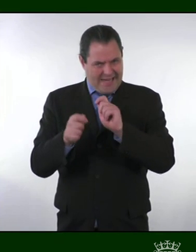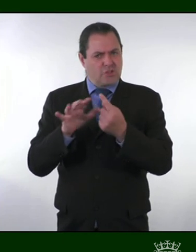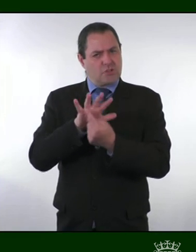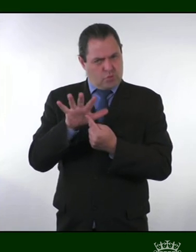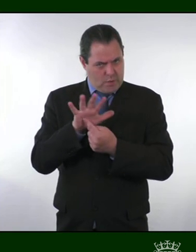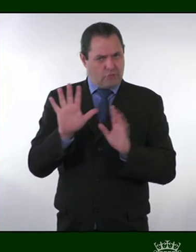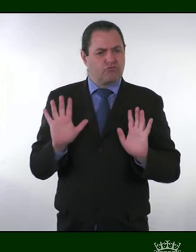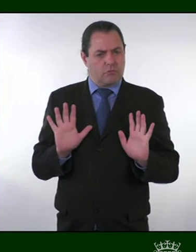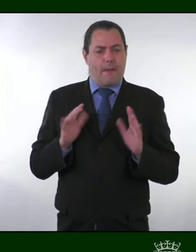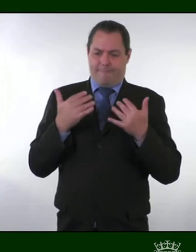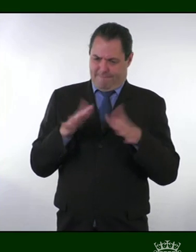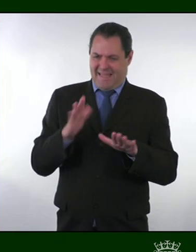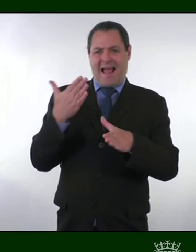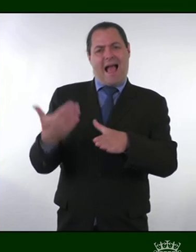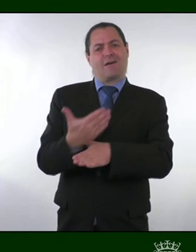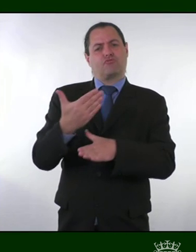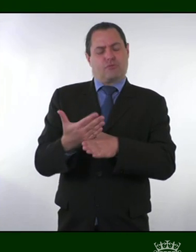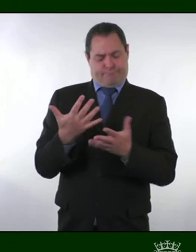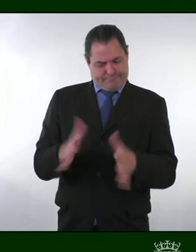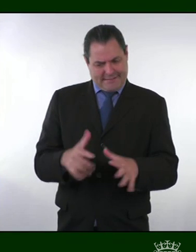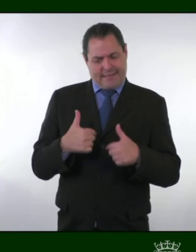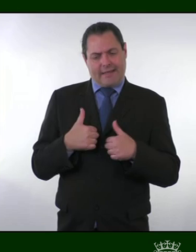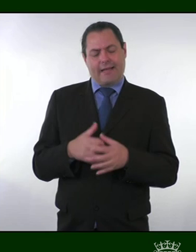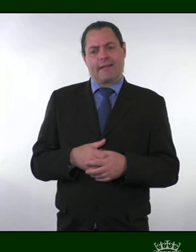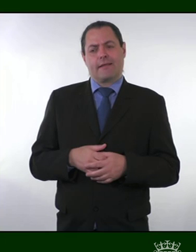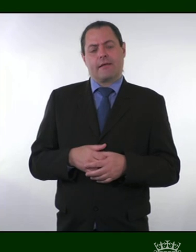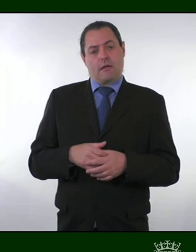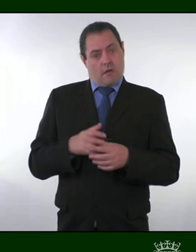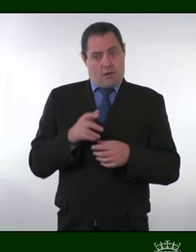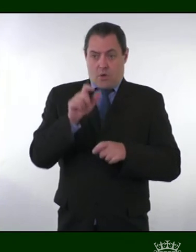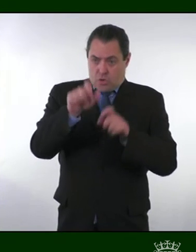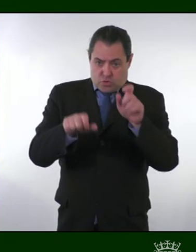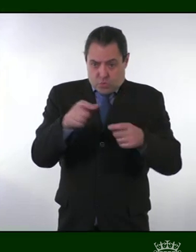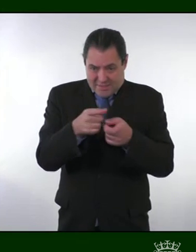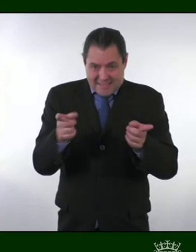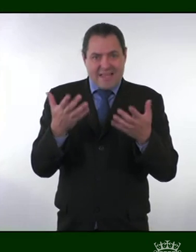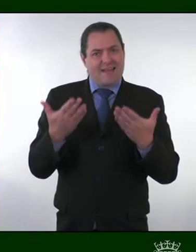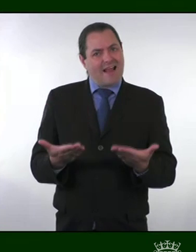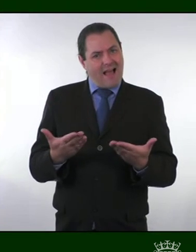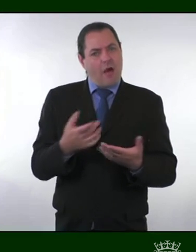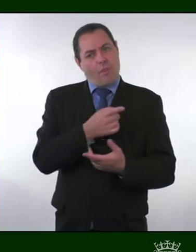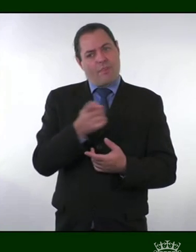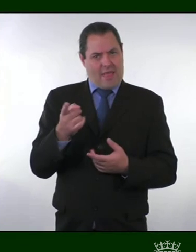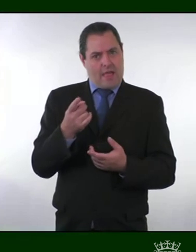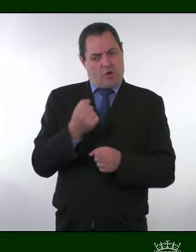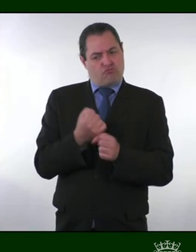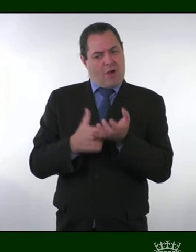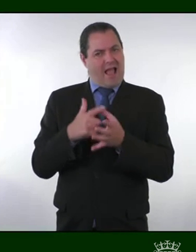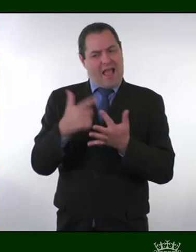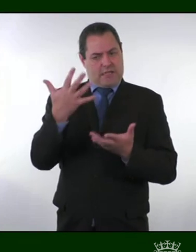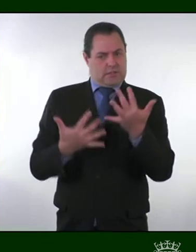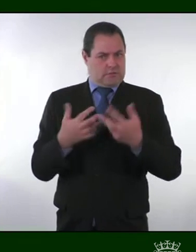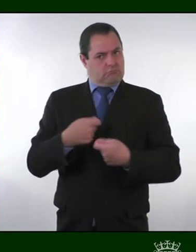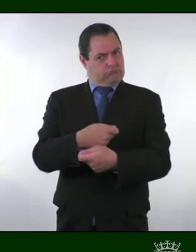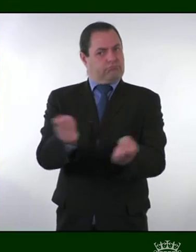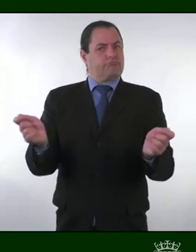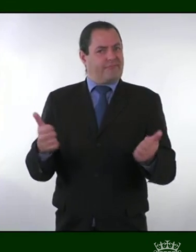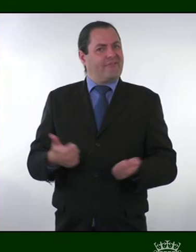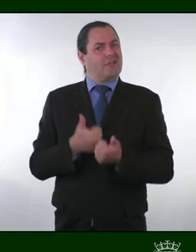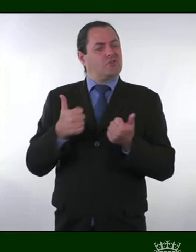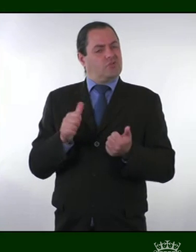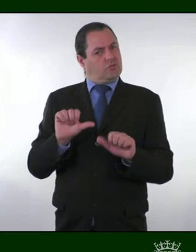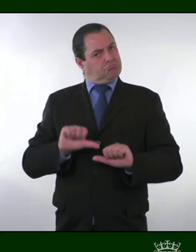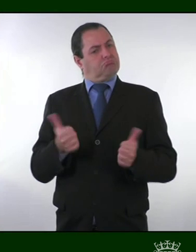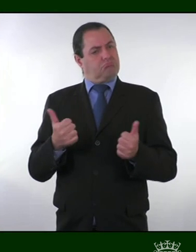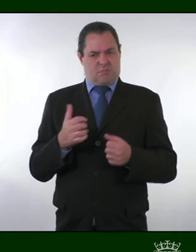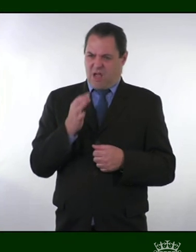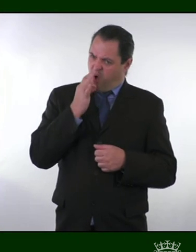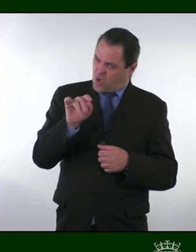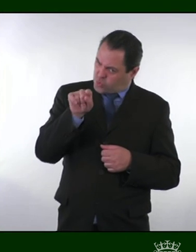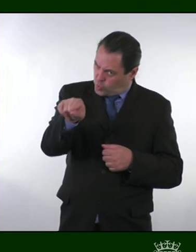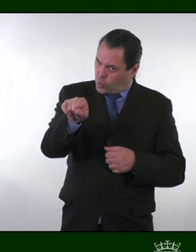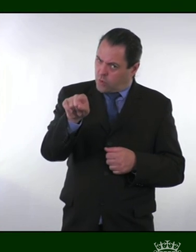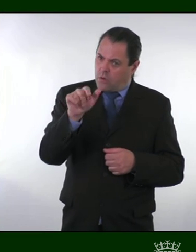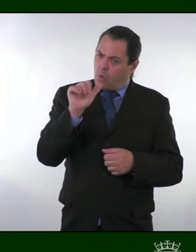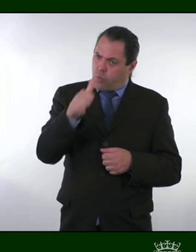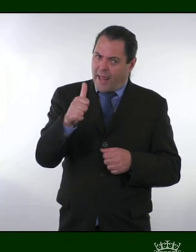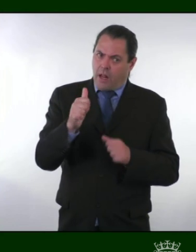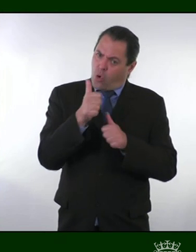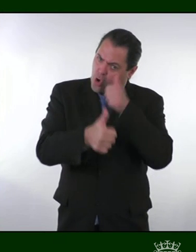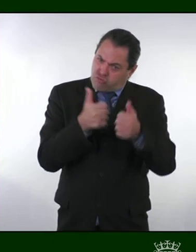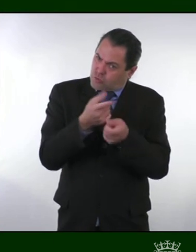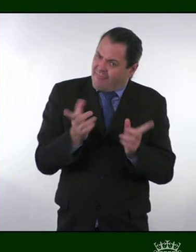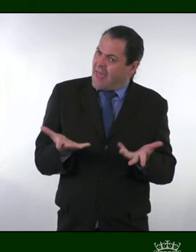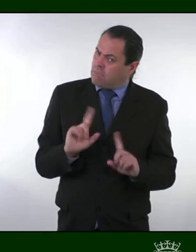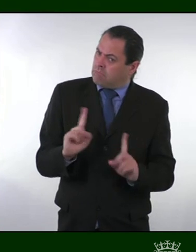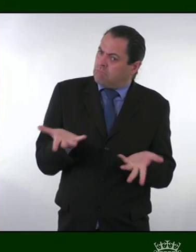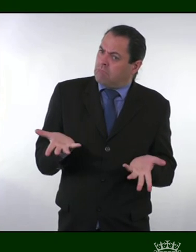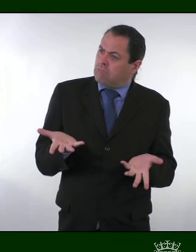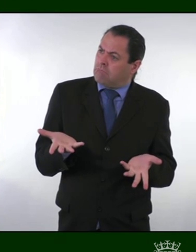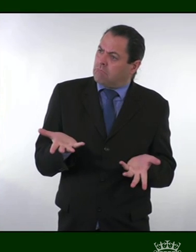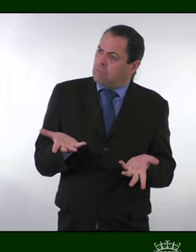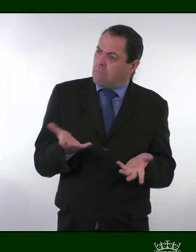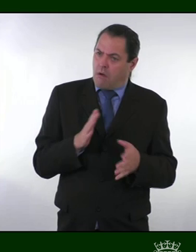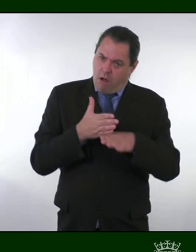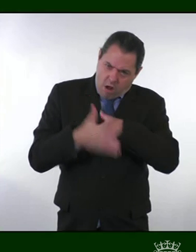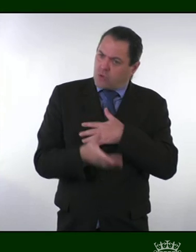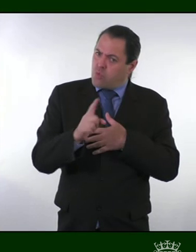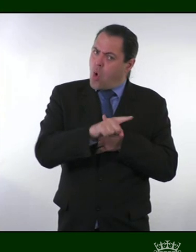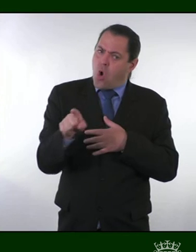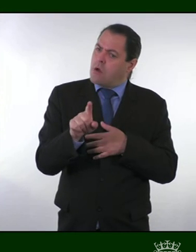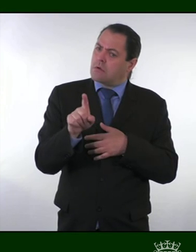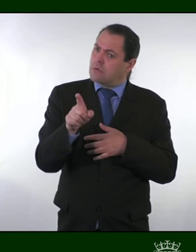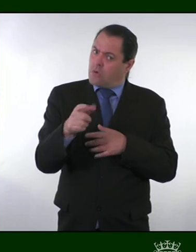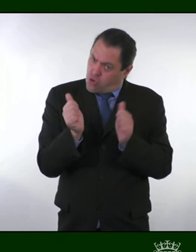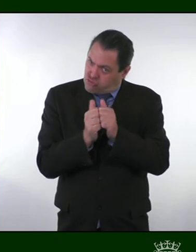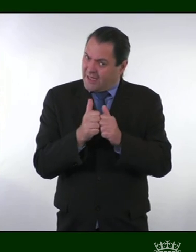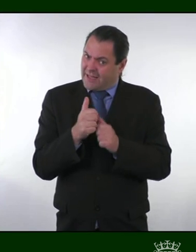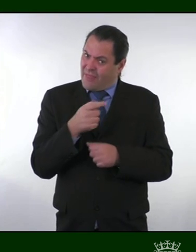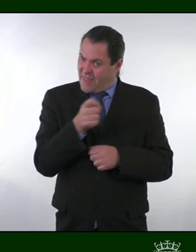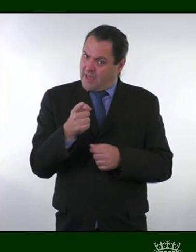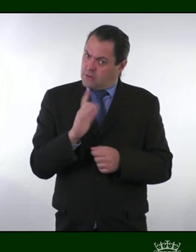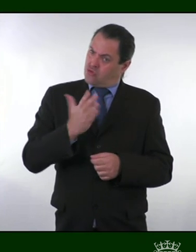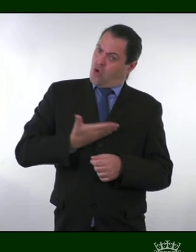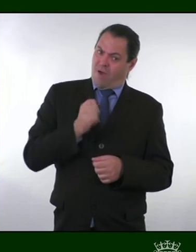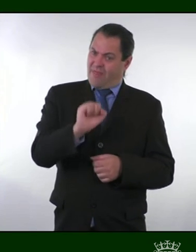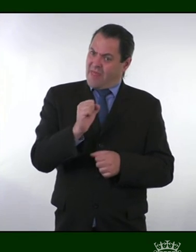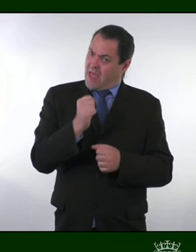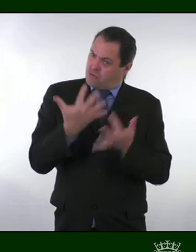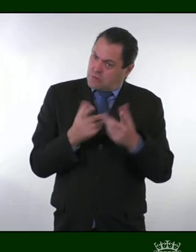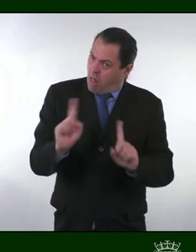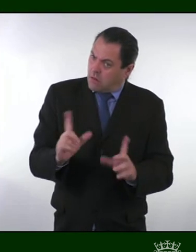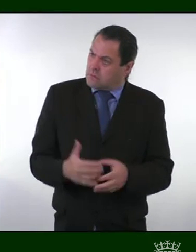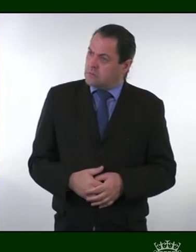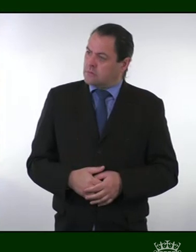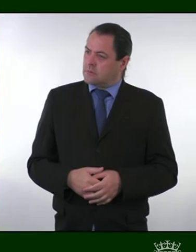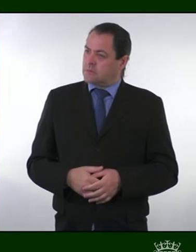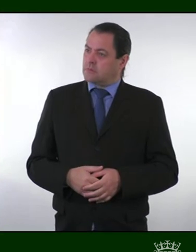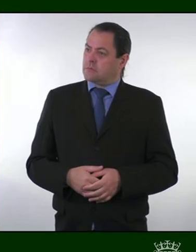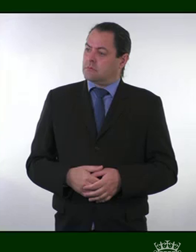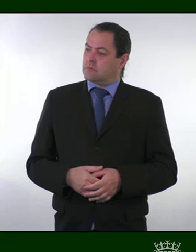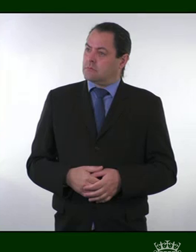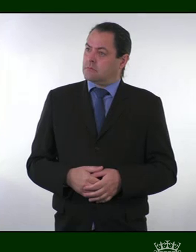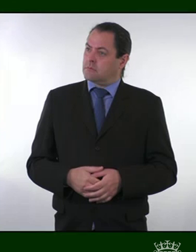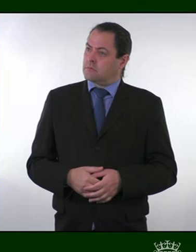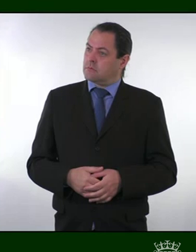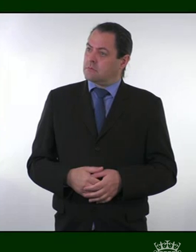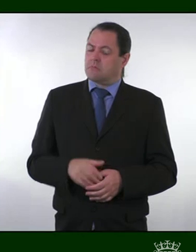We did act. The students, the pupils of this country now do have their grades, and I really ask the right honourable and learned Gentleman whether he will join me in congratulating those pupils on their hard work, and whether he agrees with me that they deserve the grades they have got.